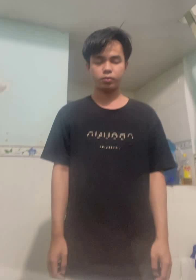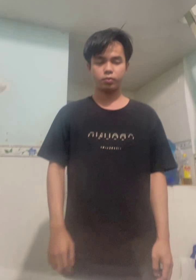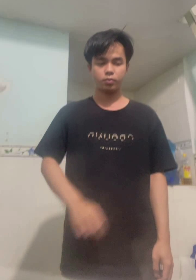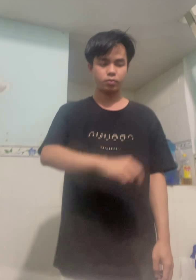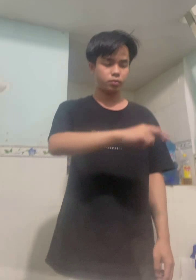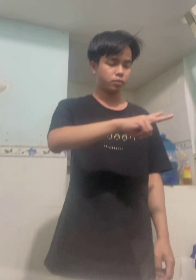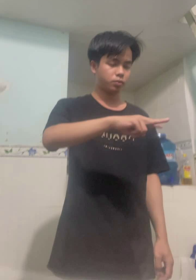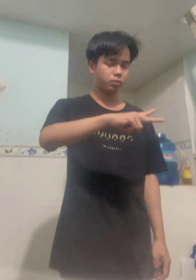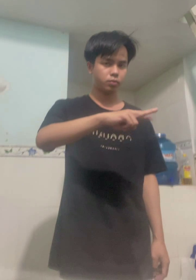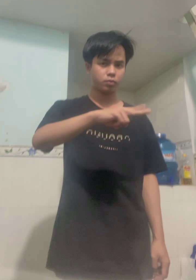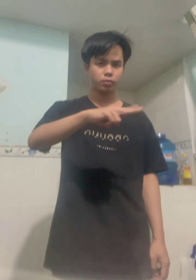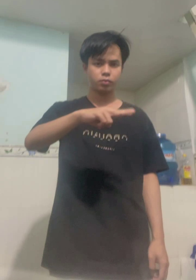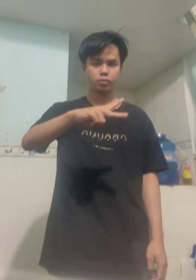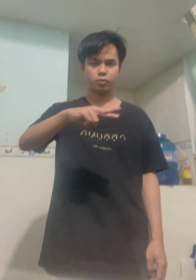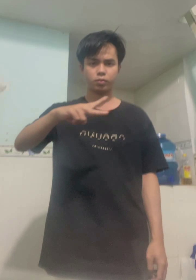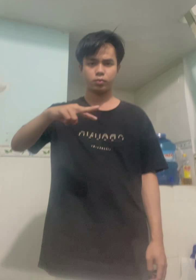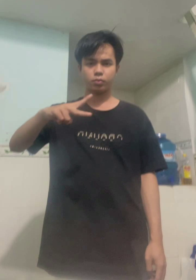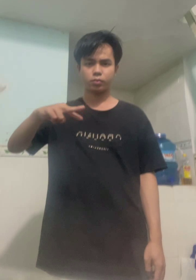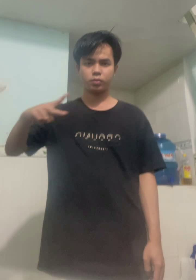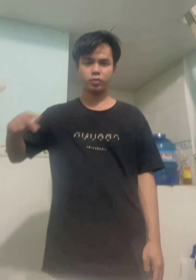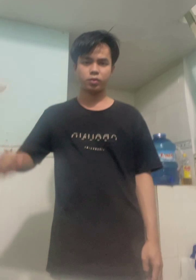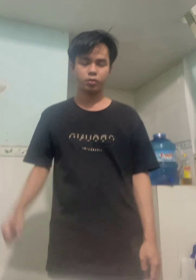boi